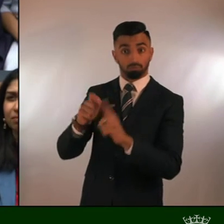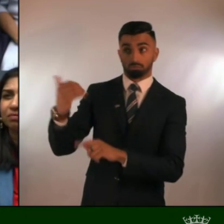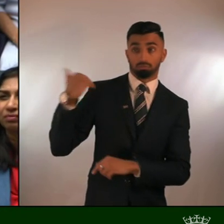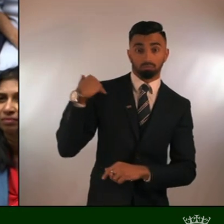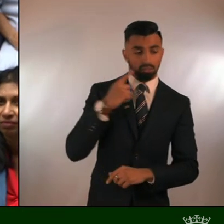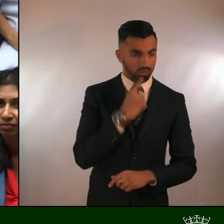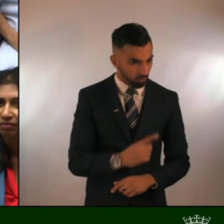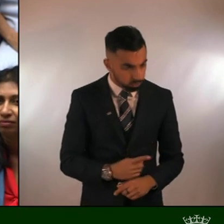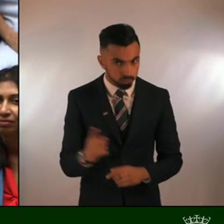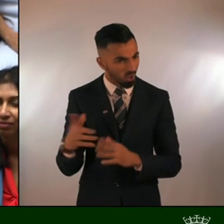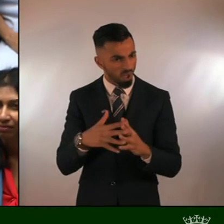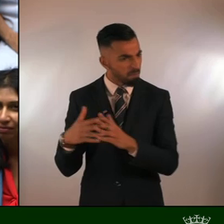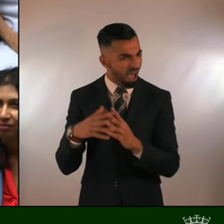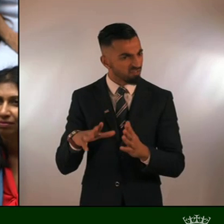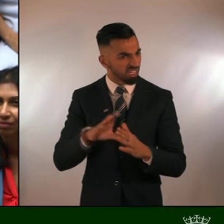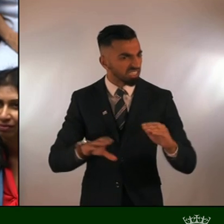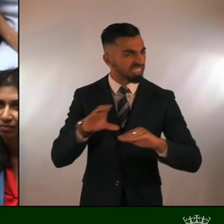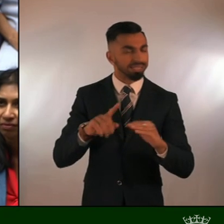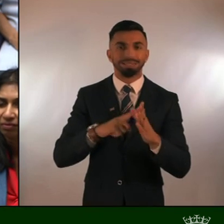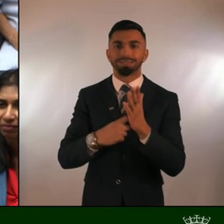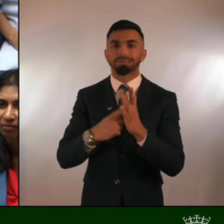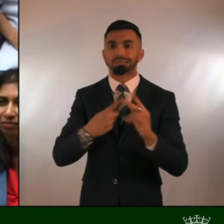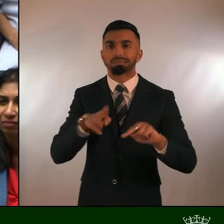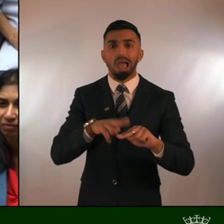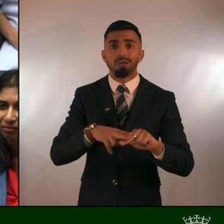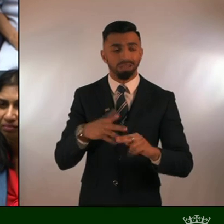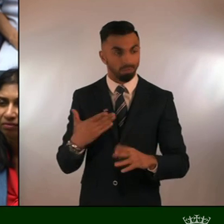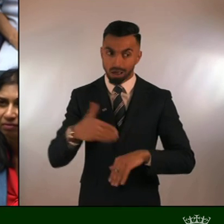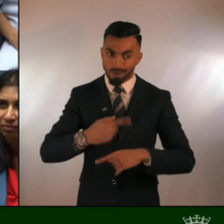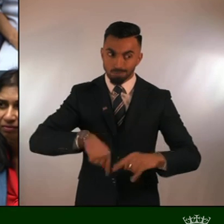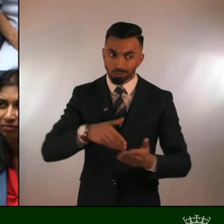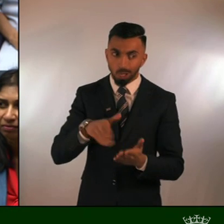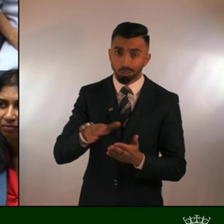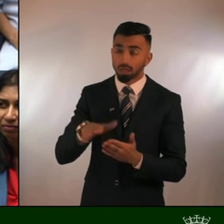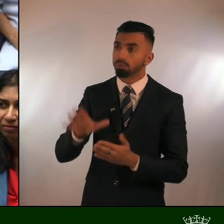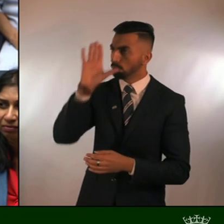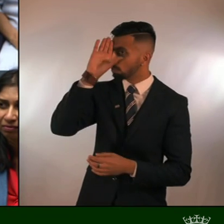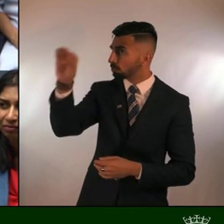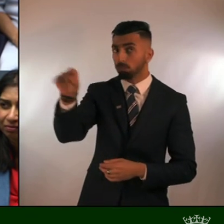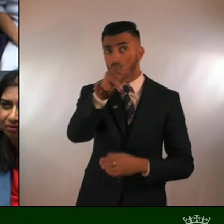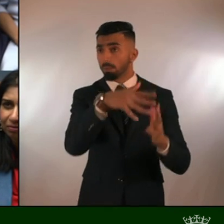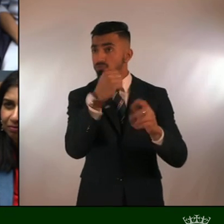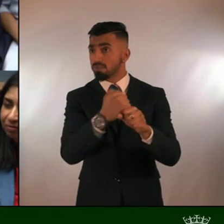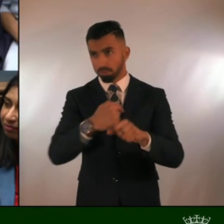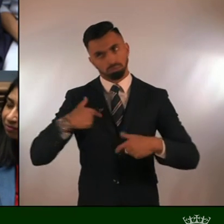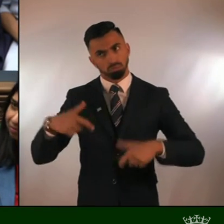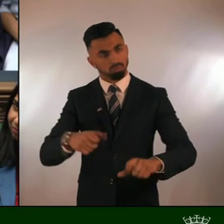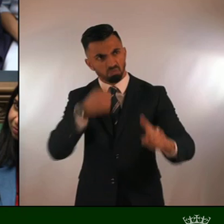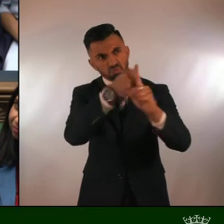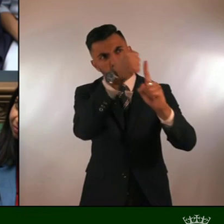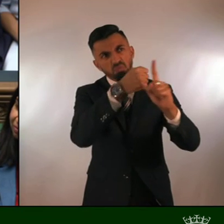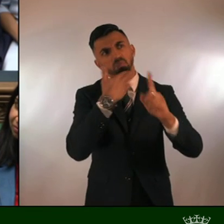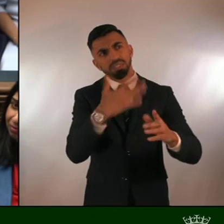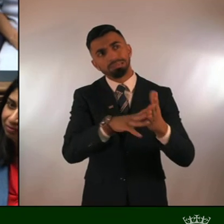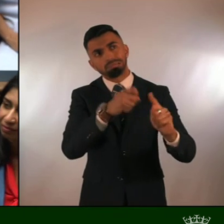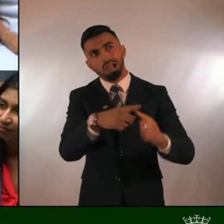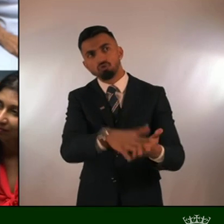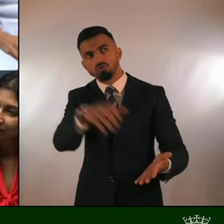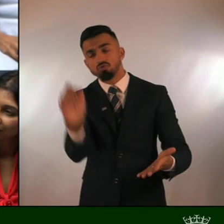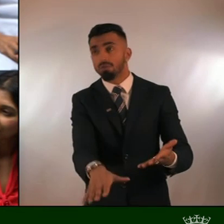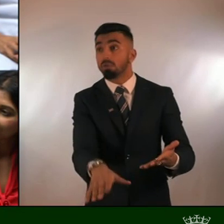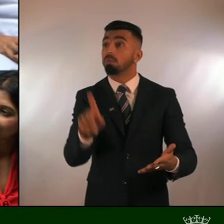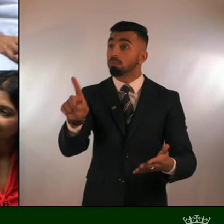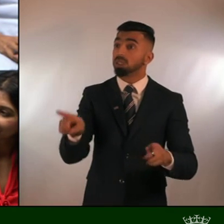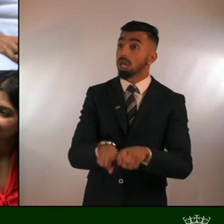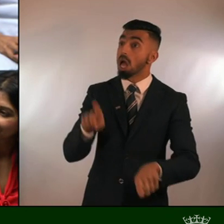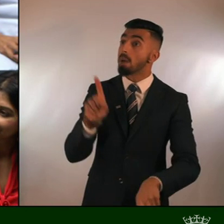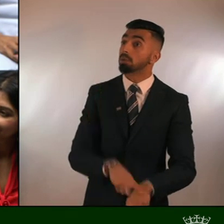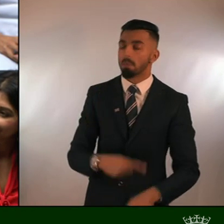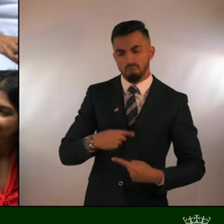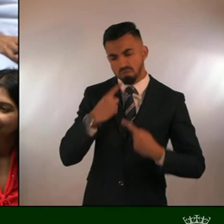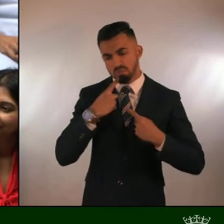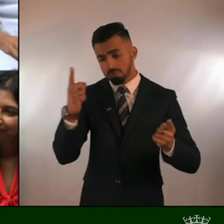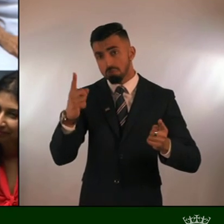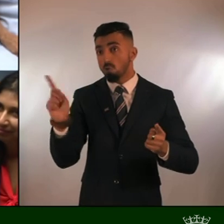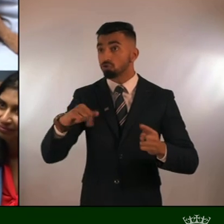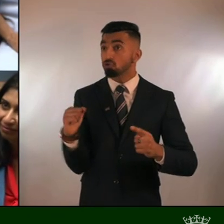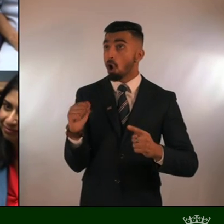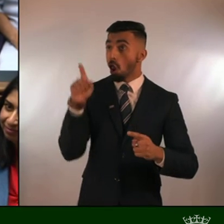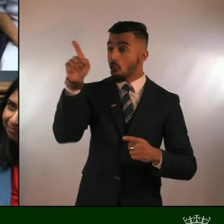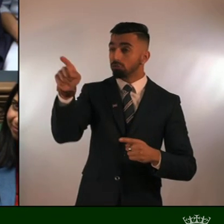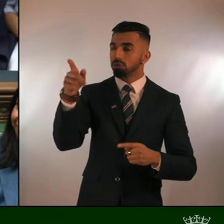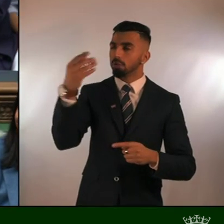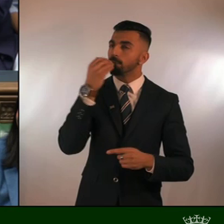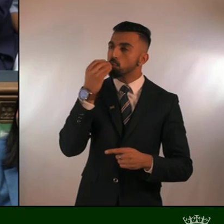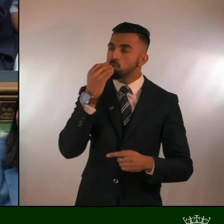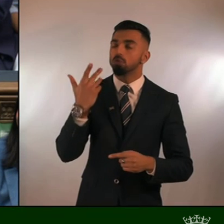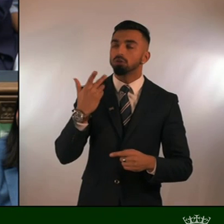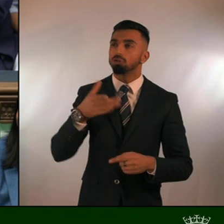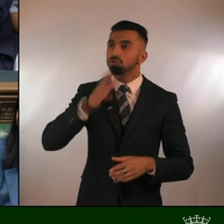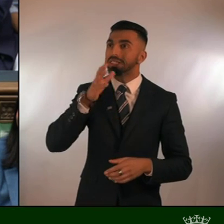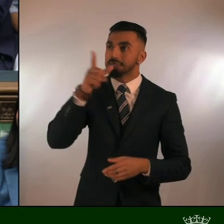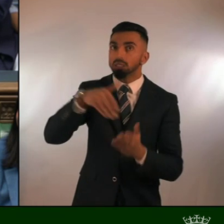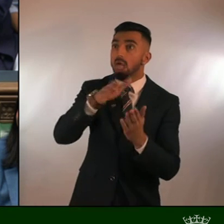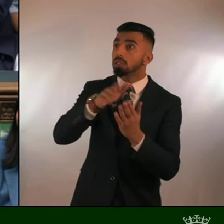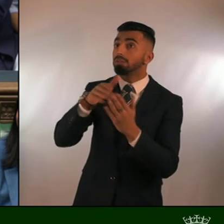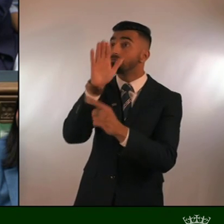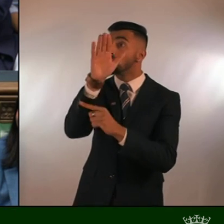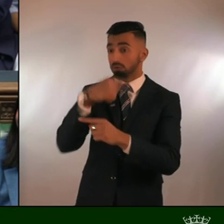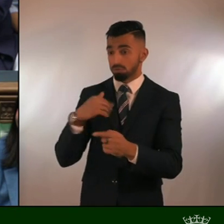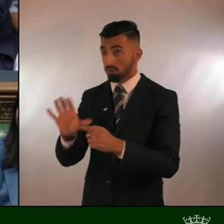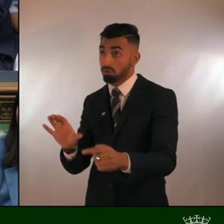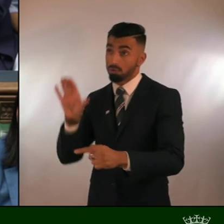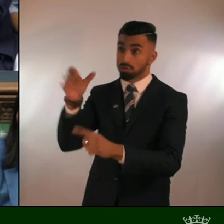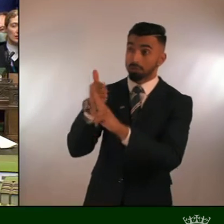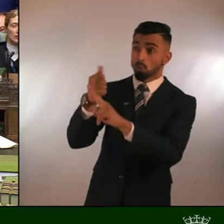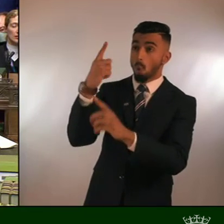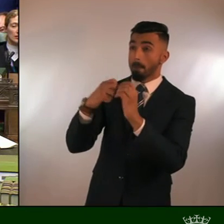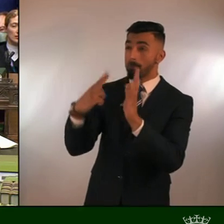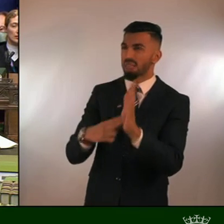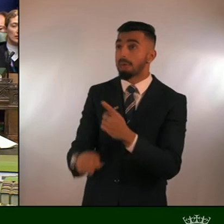We will continue to lobby the US Government to remove these harmful tariffs, but in the meantime I am announcing today £1 million of support to promote Scottish food and drink overseas and £10 million of new R&D funding to help distilleries go green.